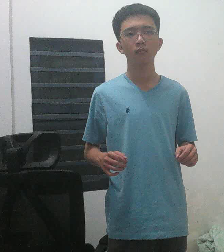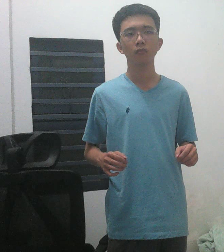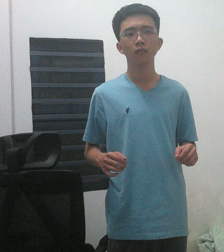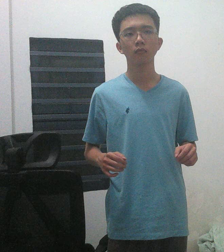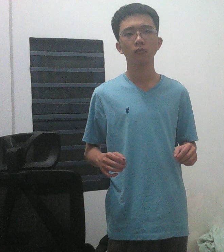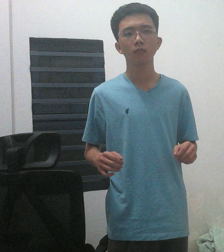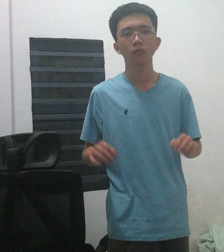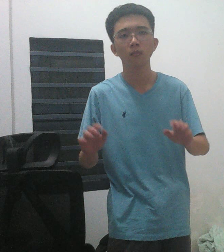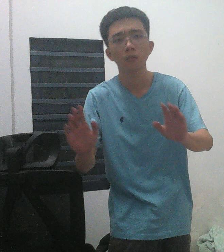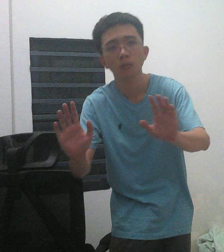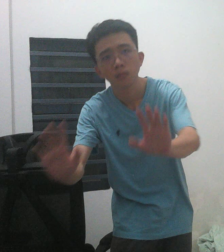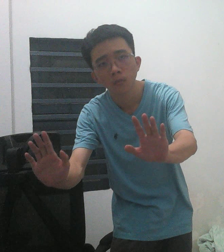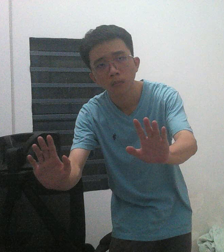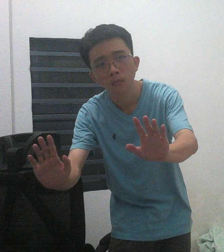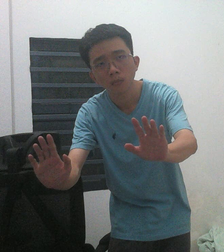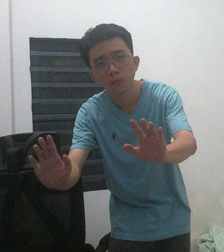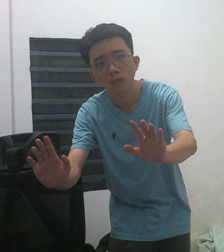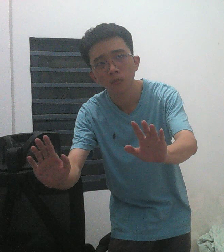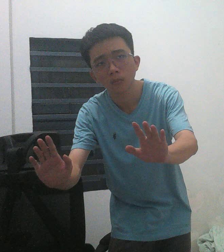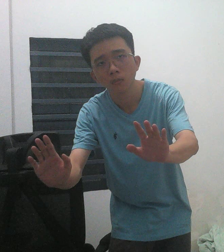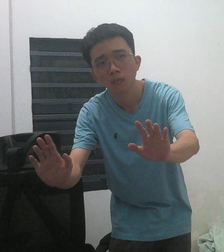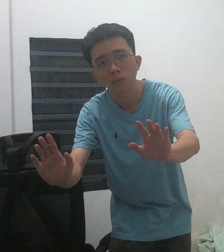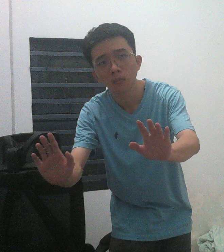dung lai